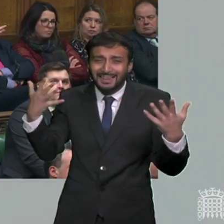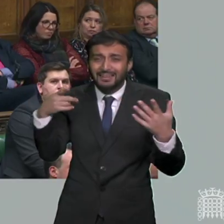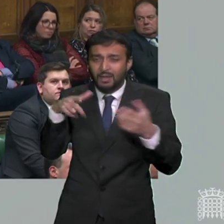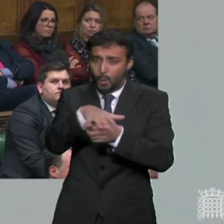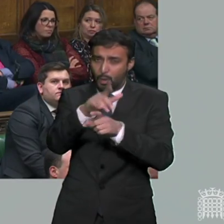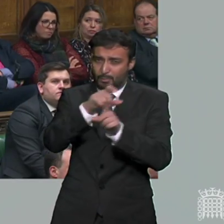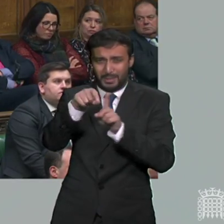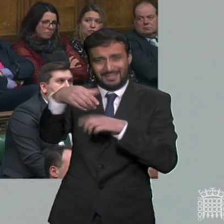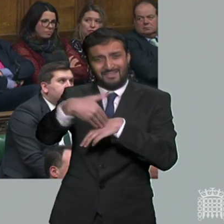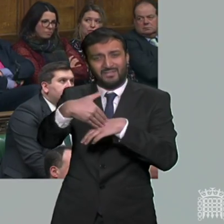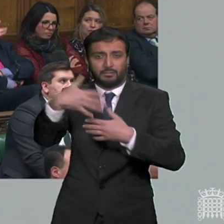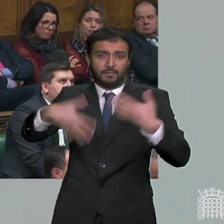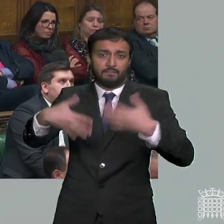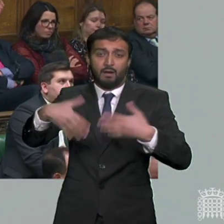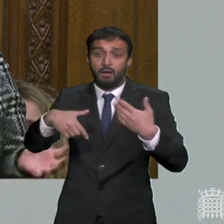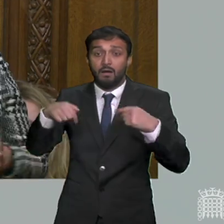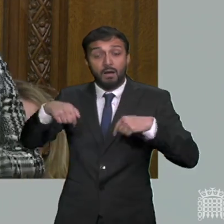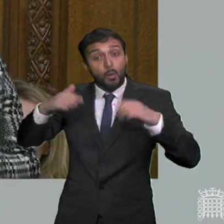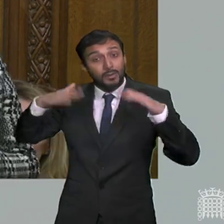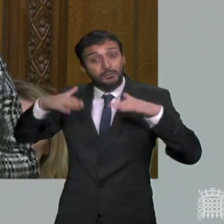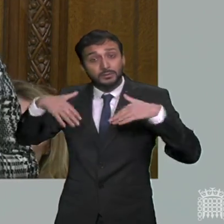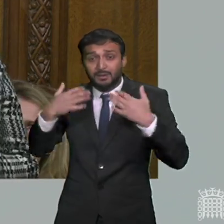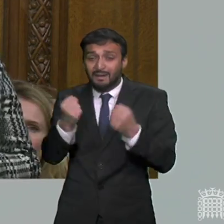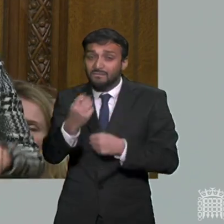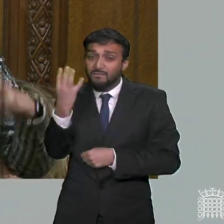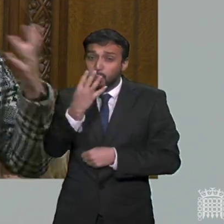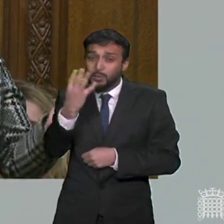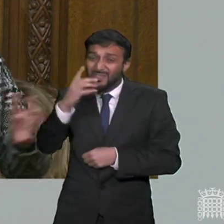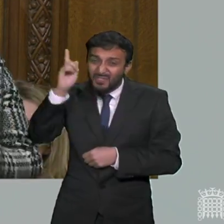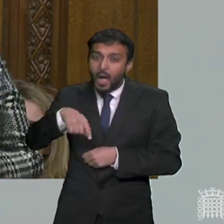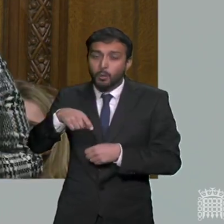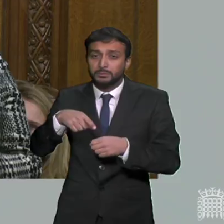In Westminster we have 13,000 Airbnb properties alone.